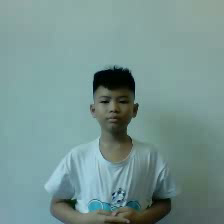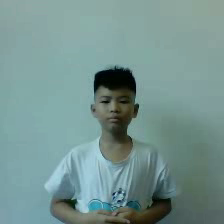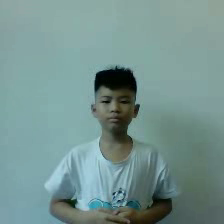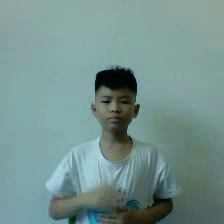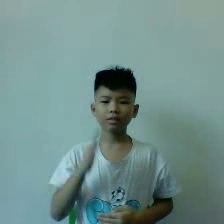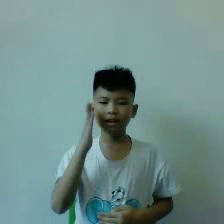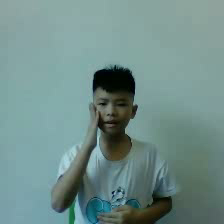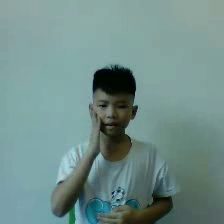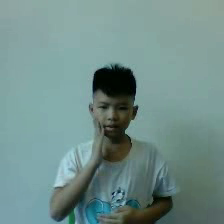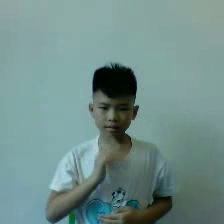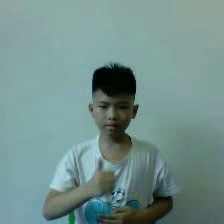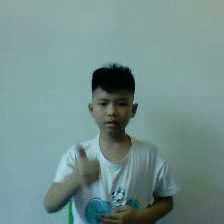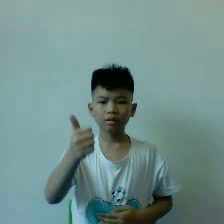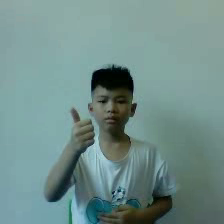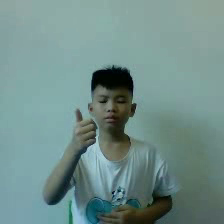Đẹp